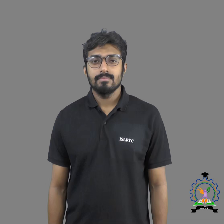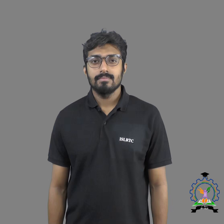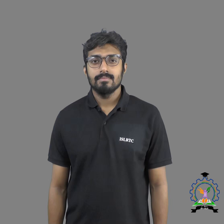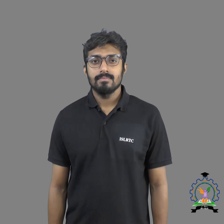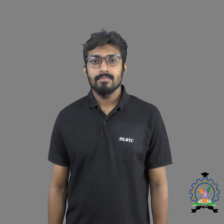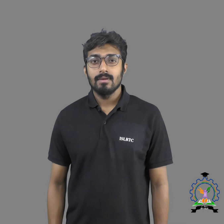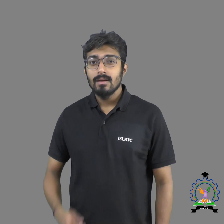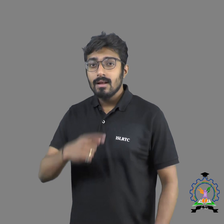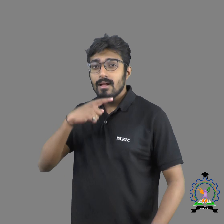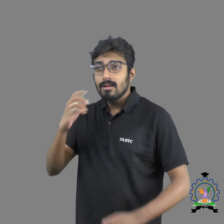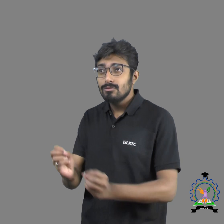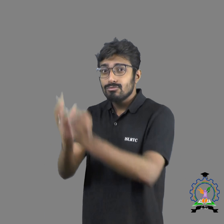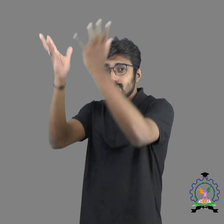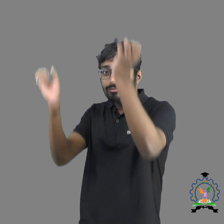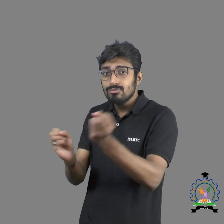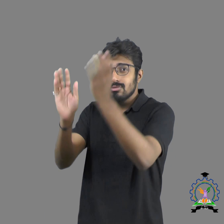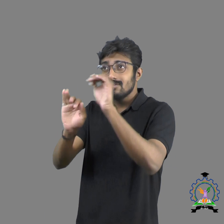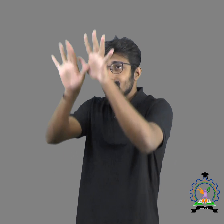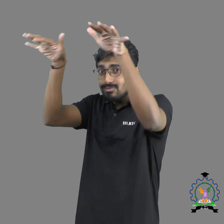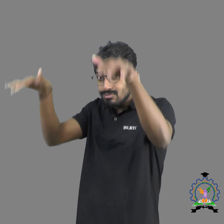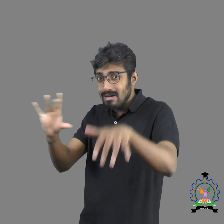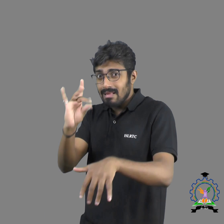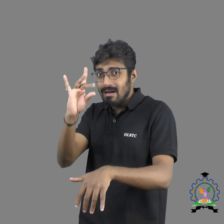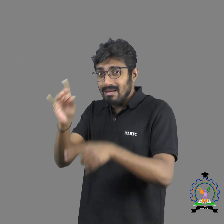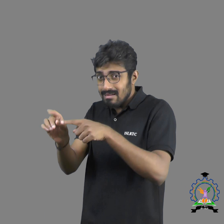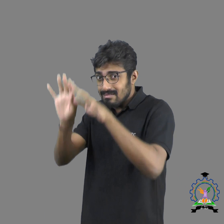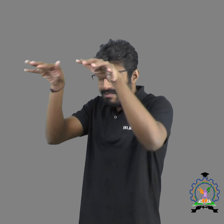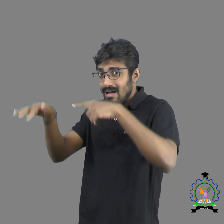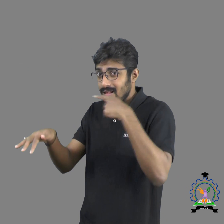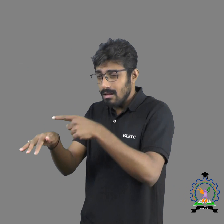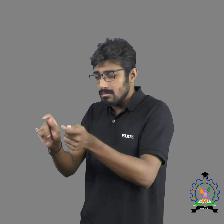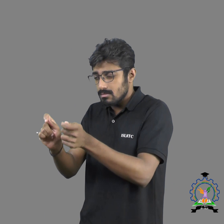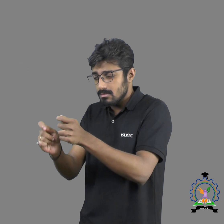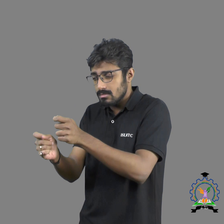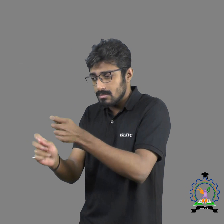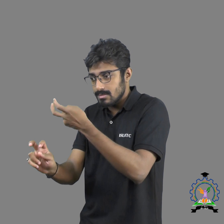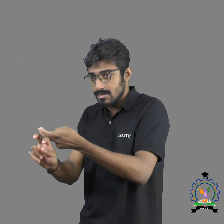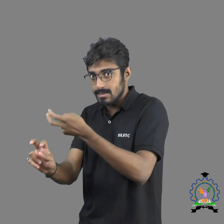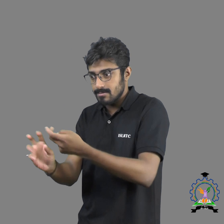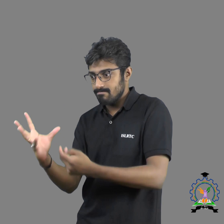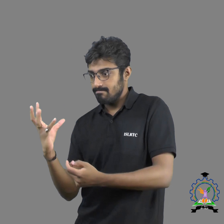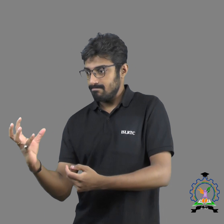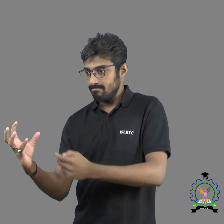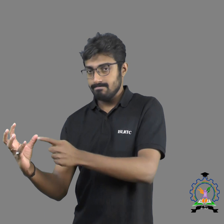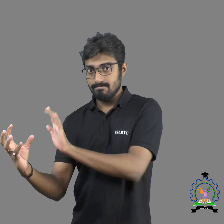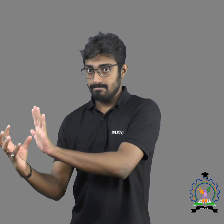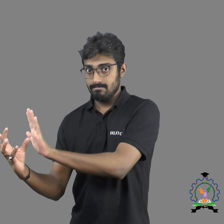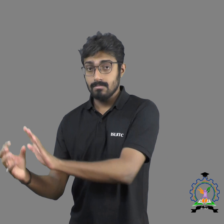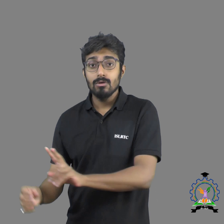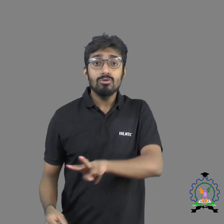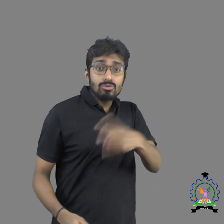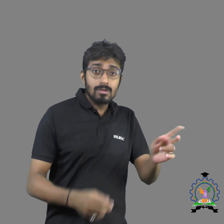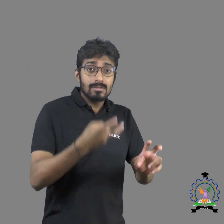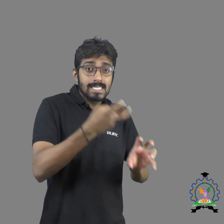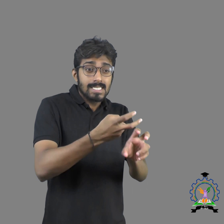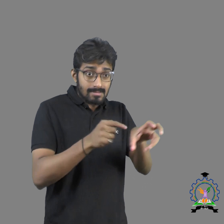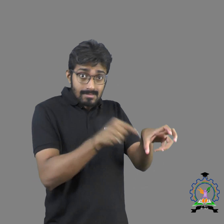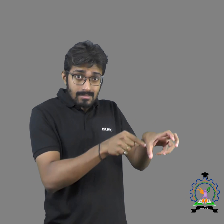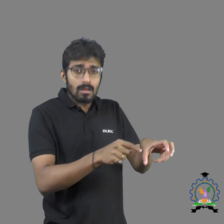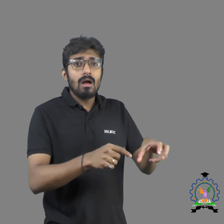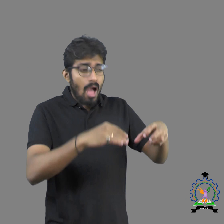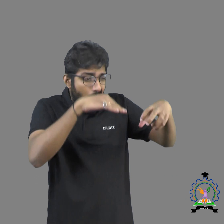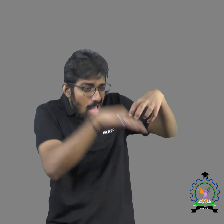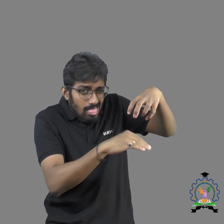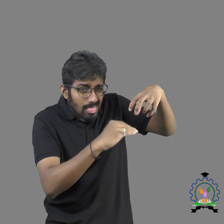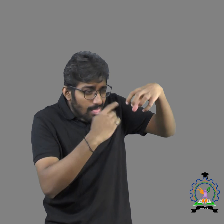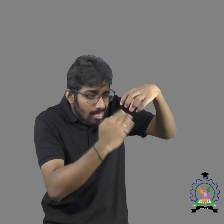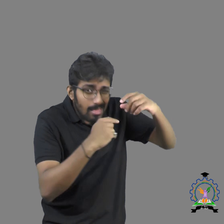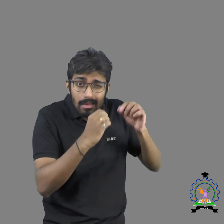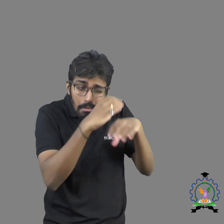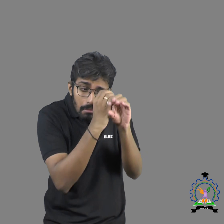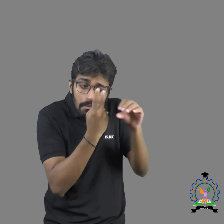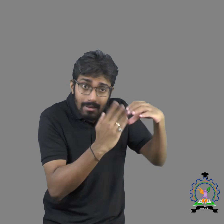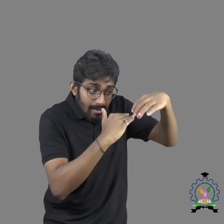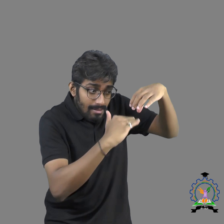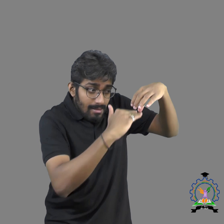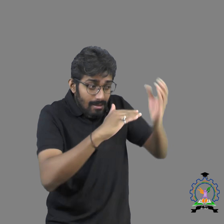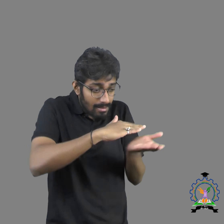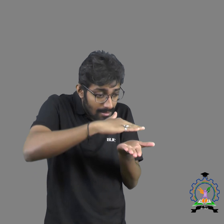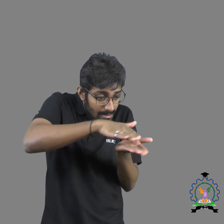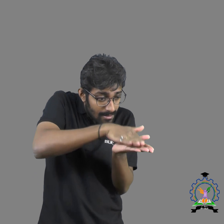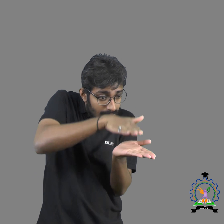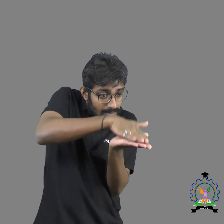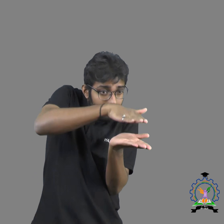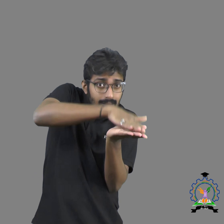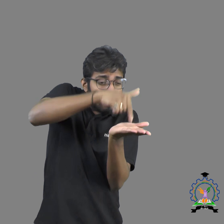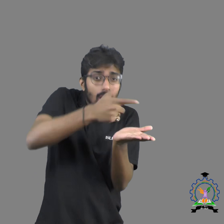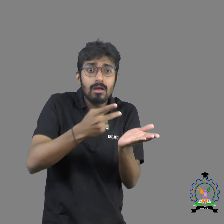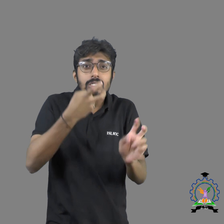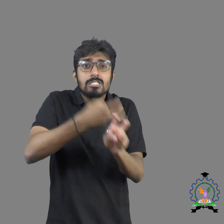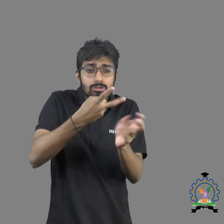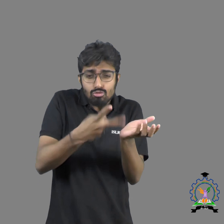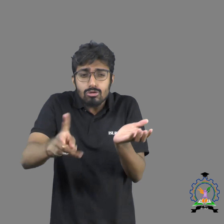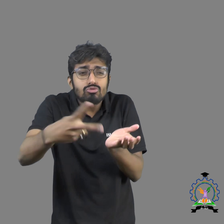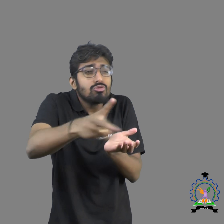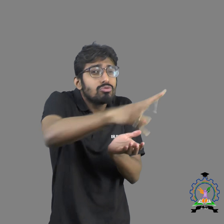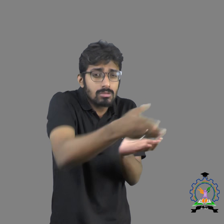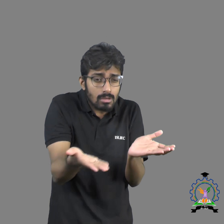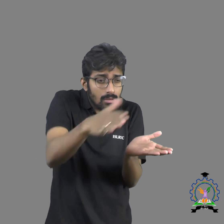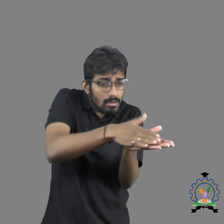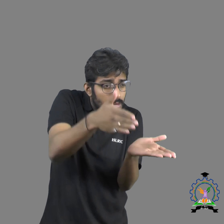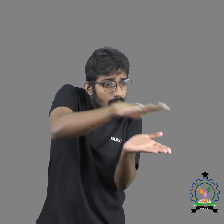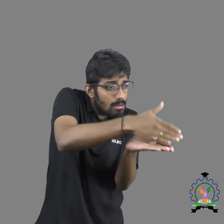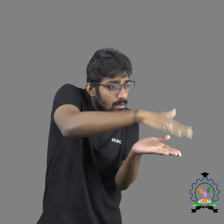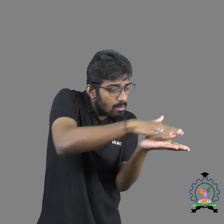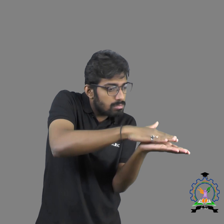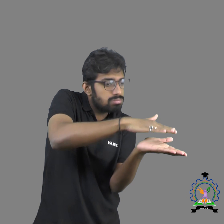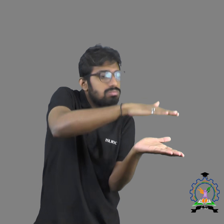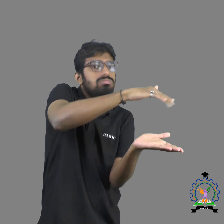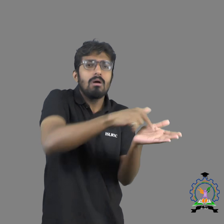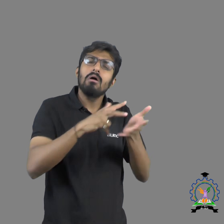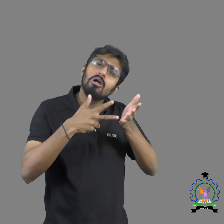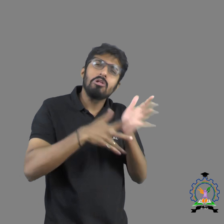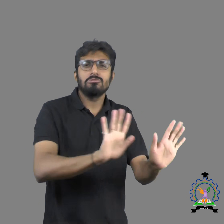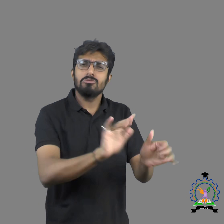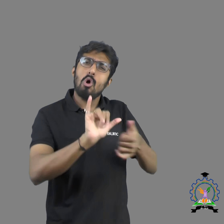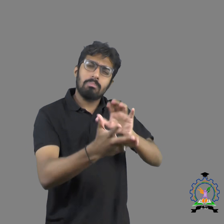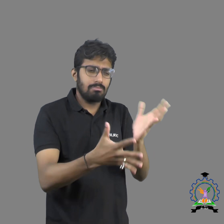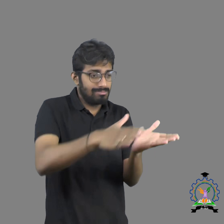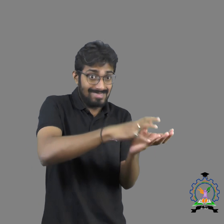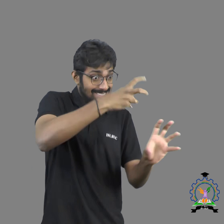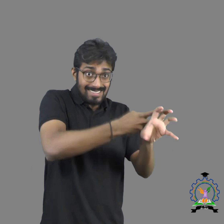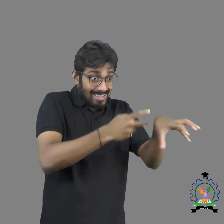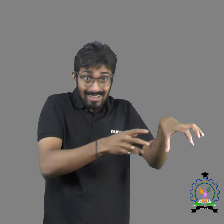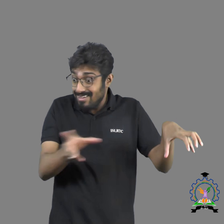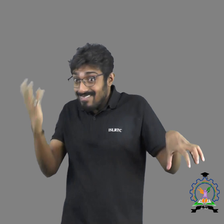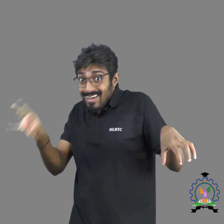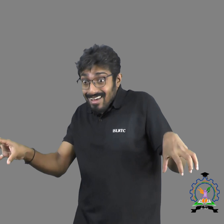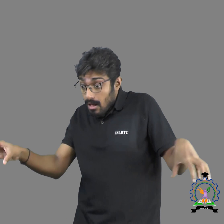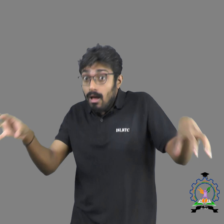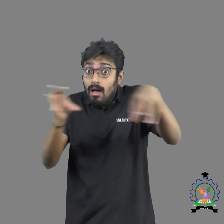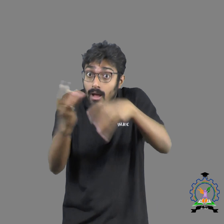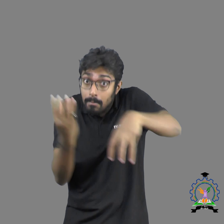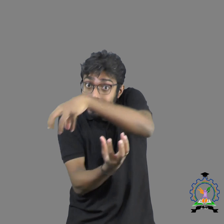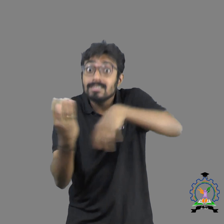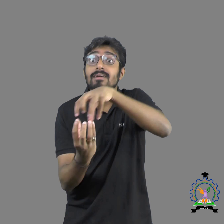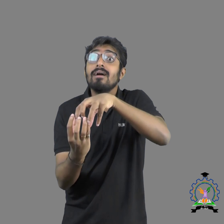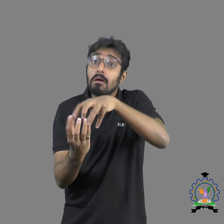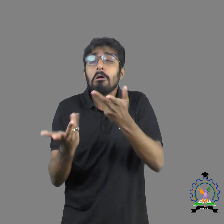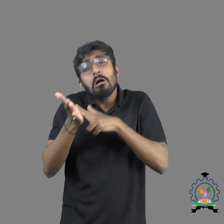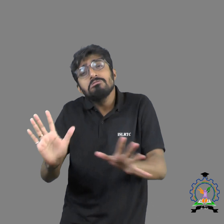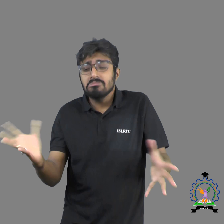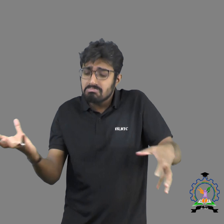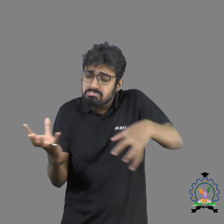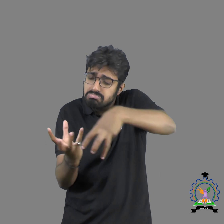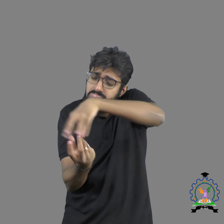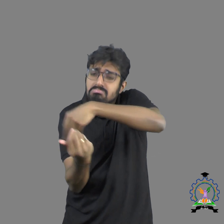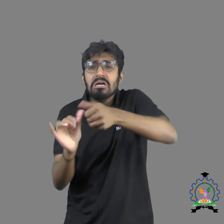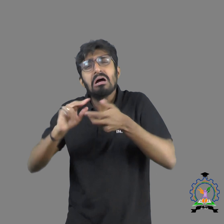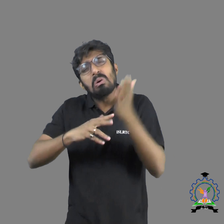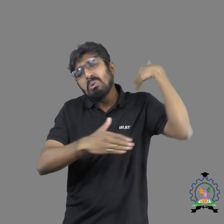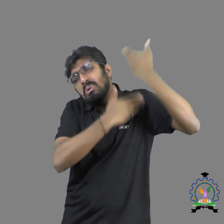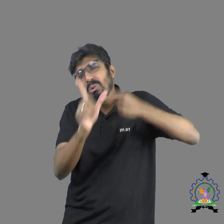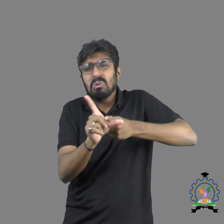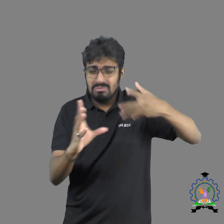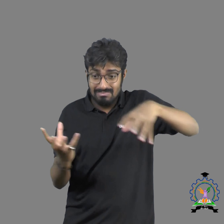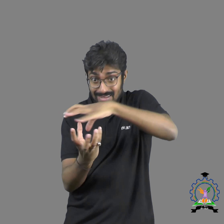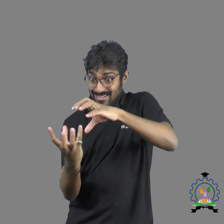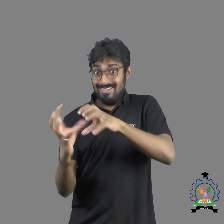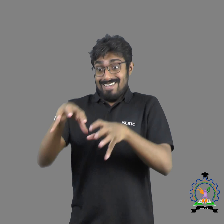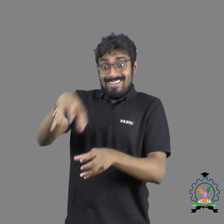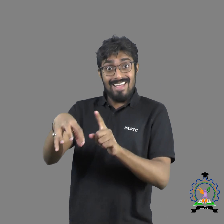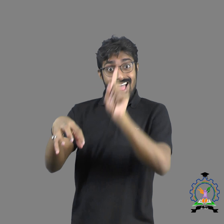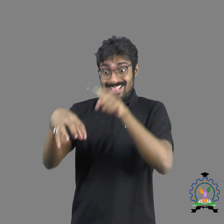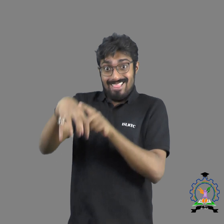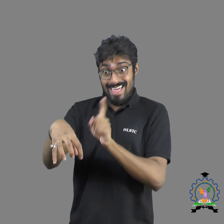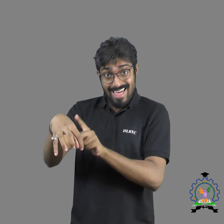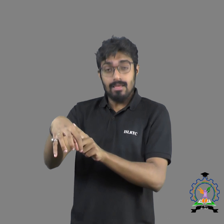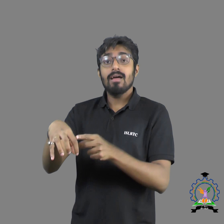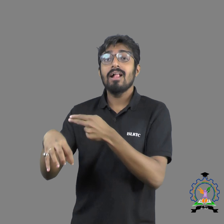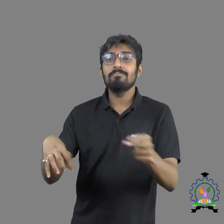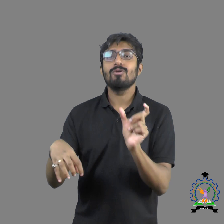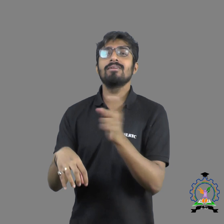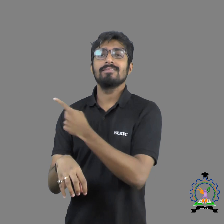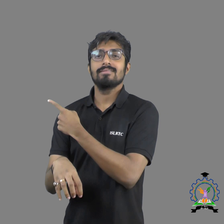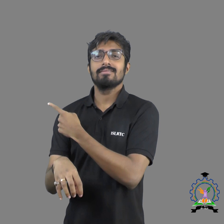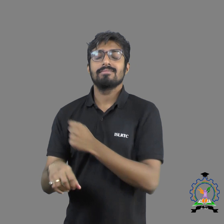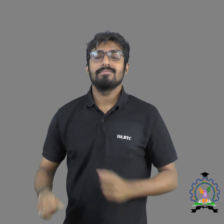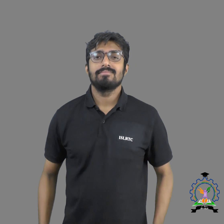Metamorphic Rocks